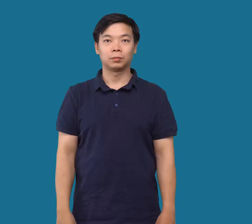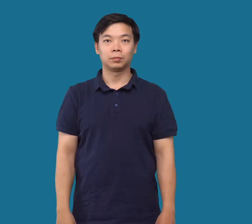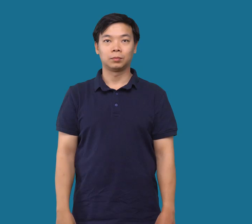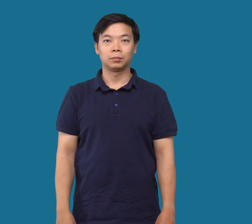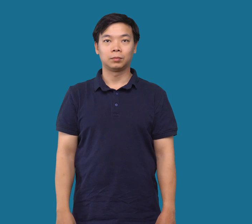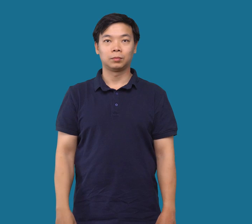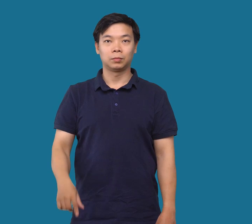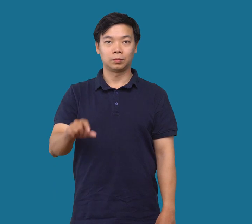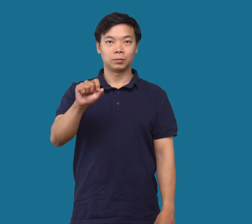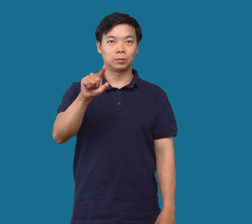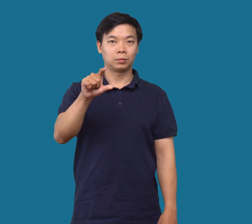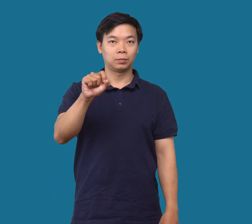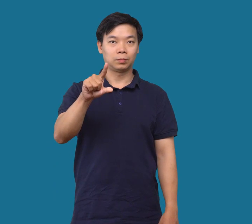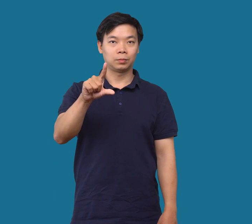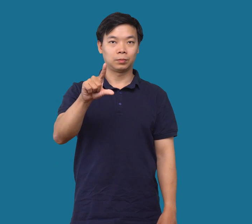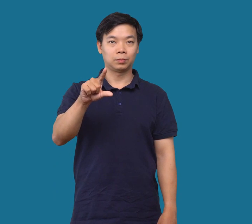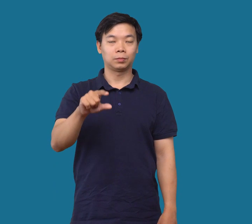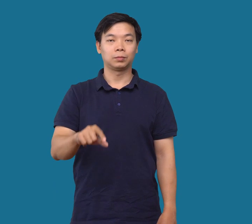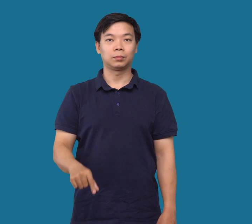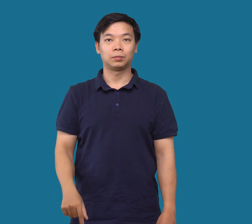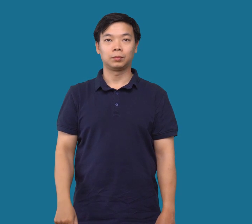con tôm